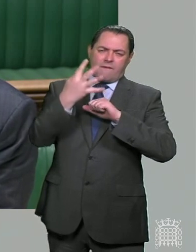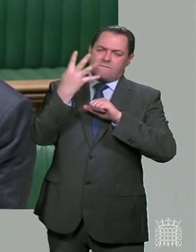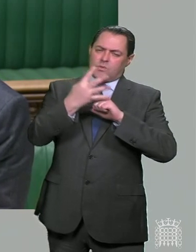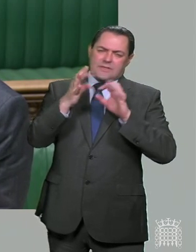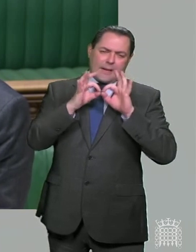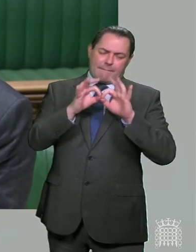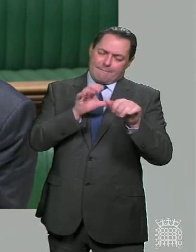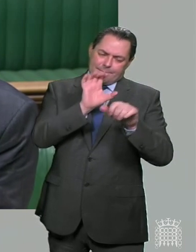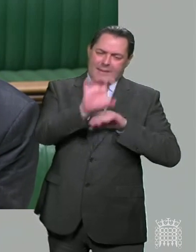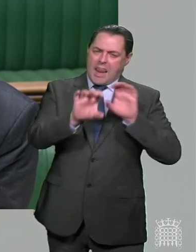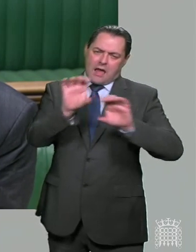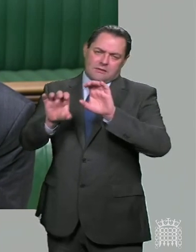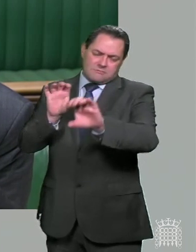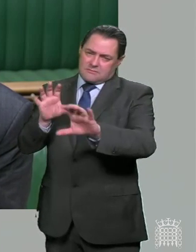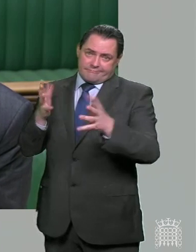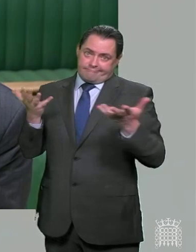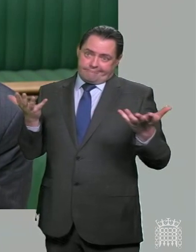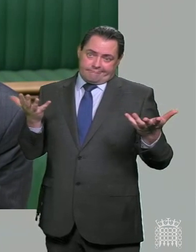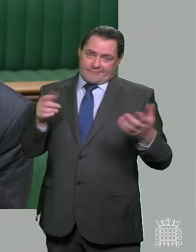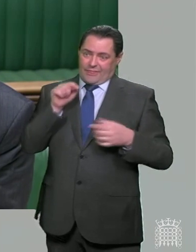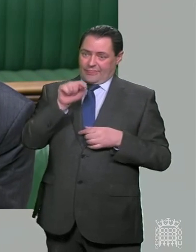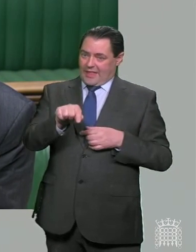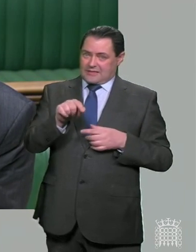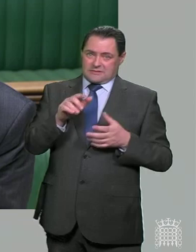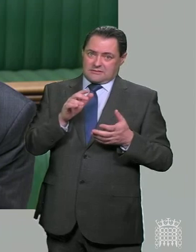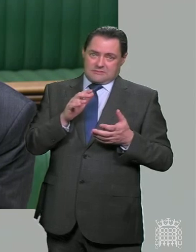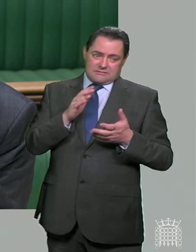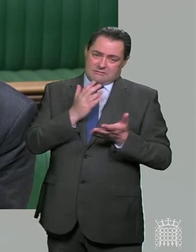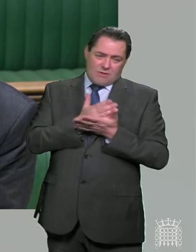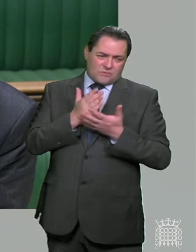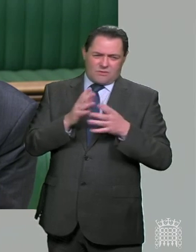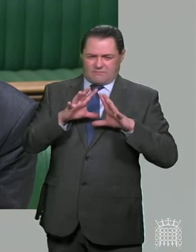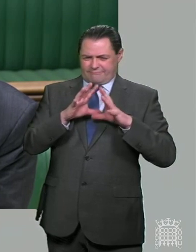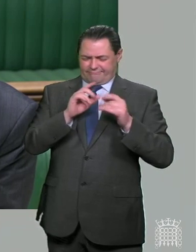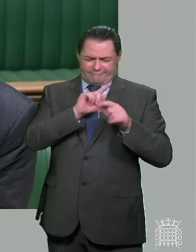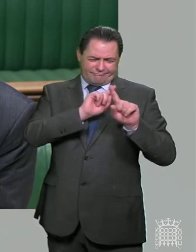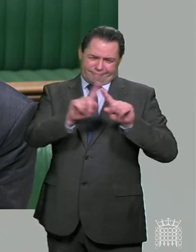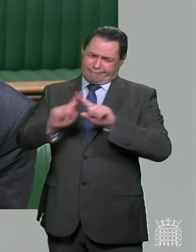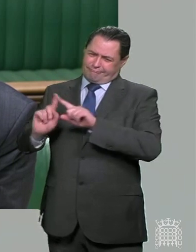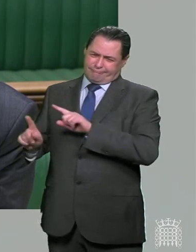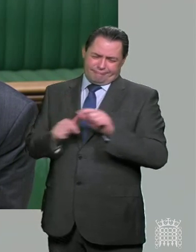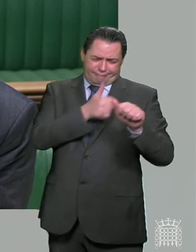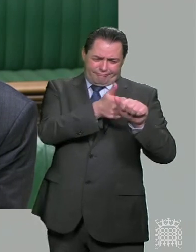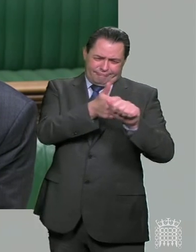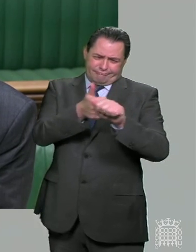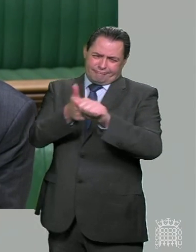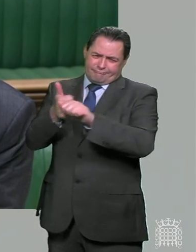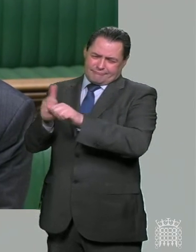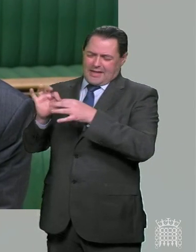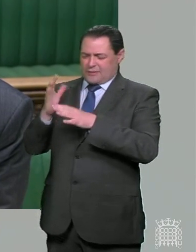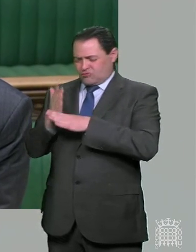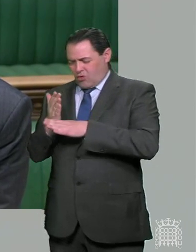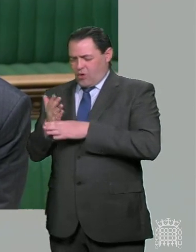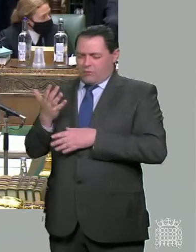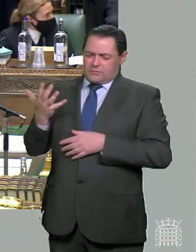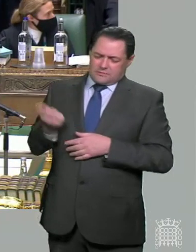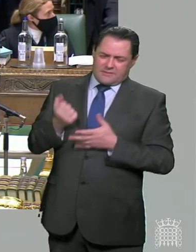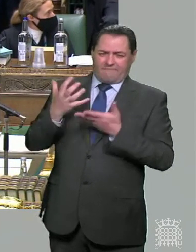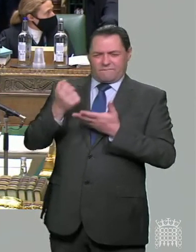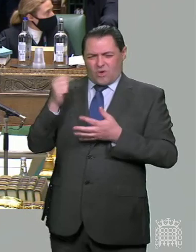That is part of a vast package of support for jobs and livelihoods across the country.